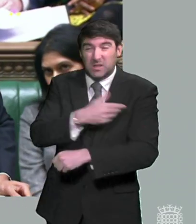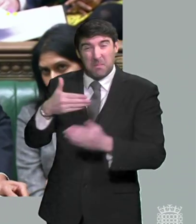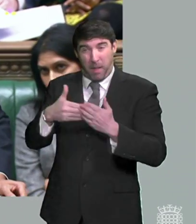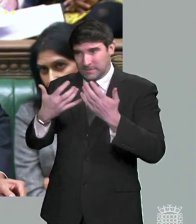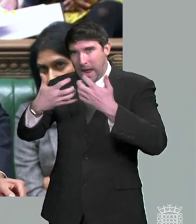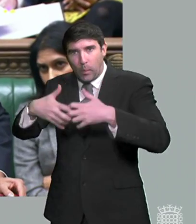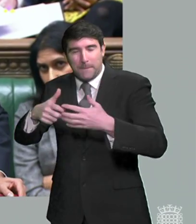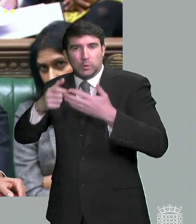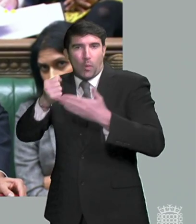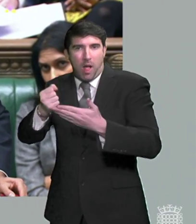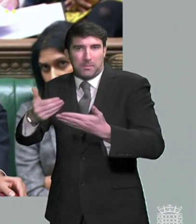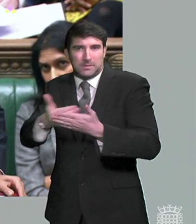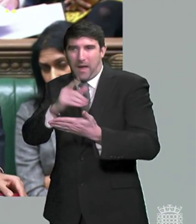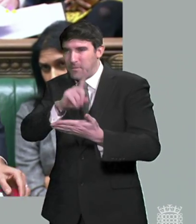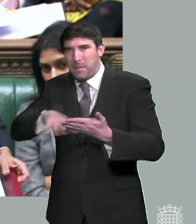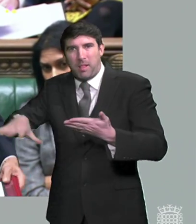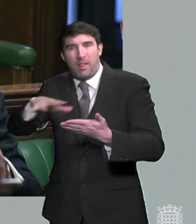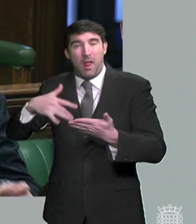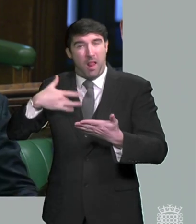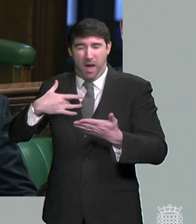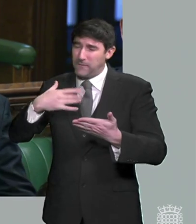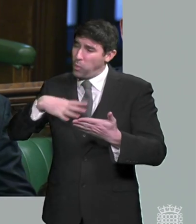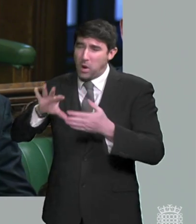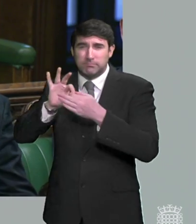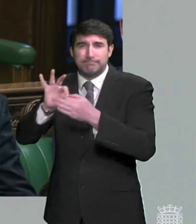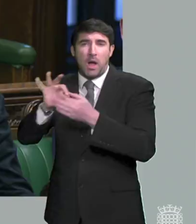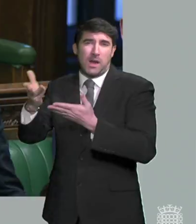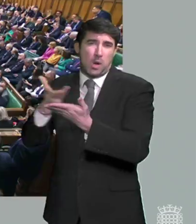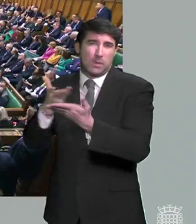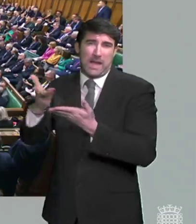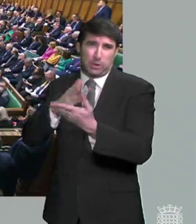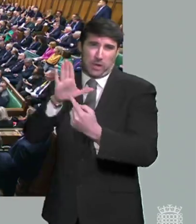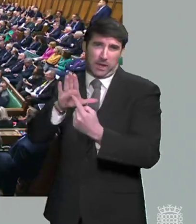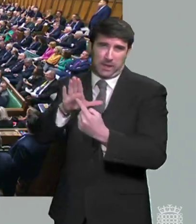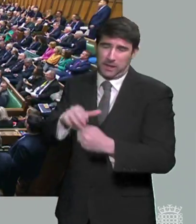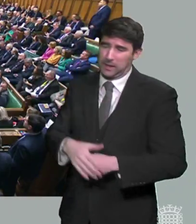We continue to want to engage constructively in dialogue with them.